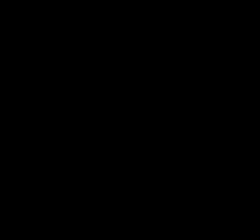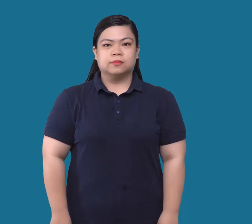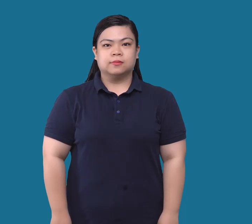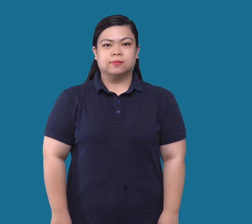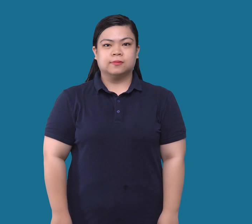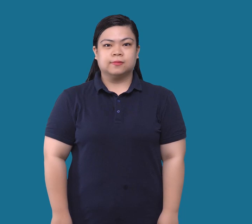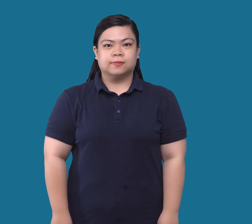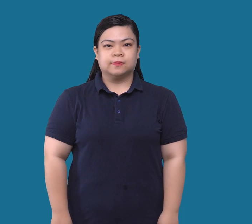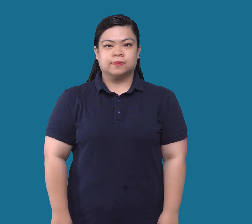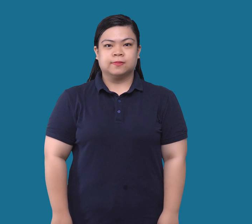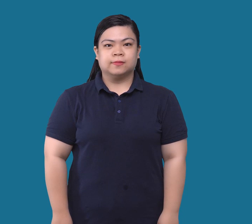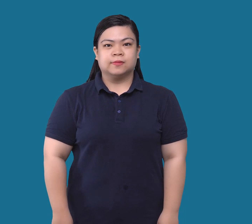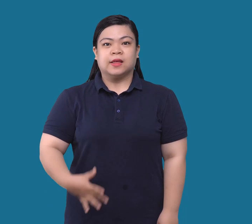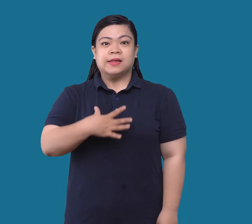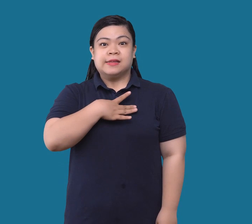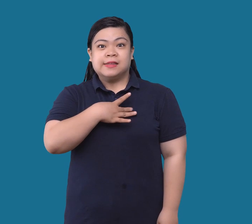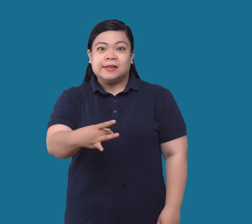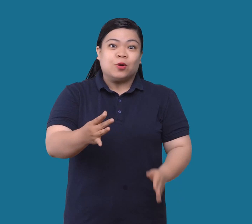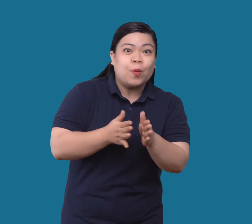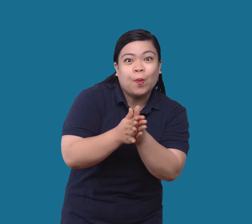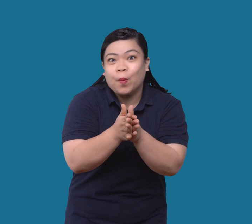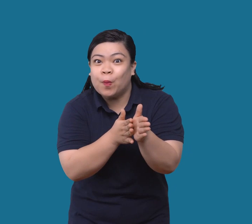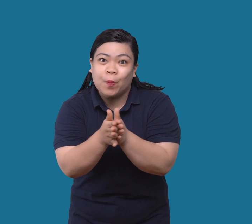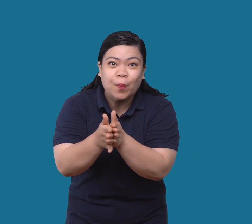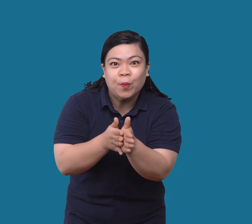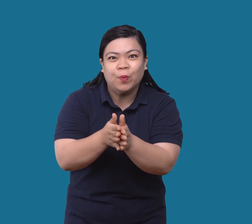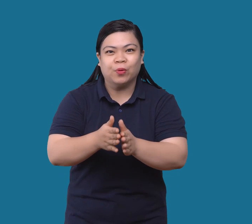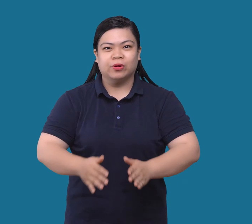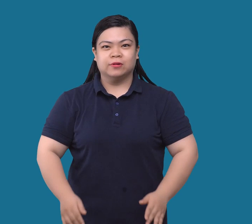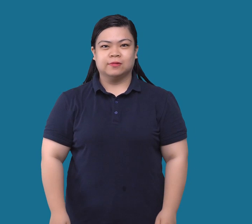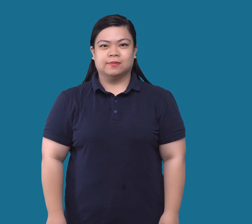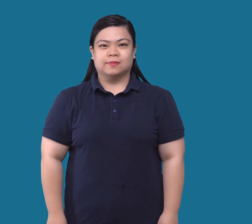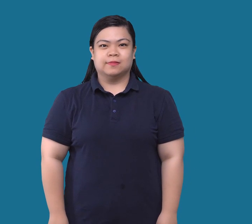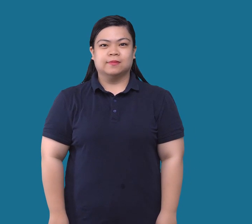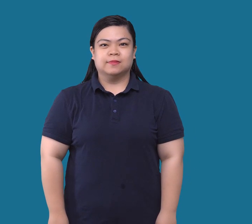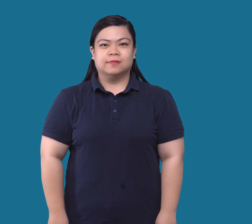thích thú